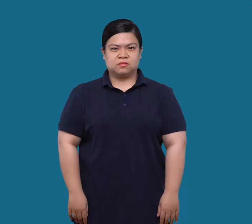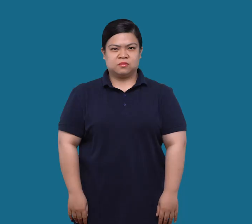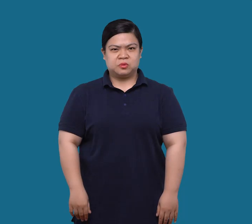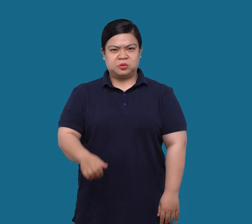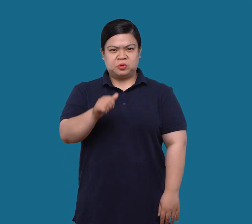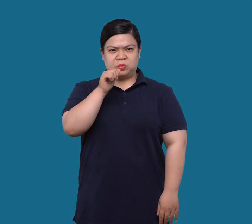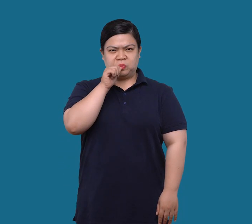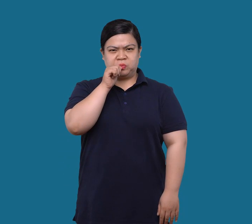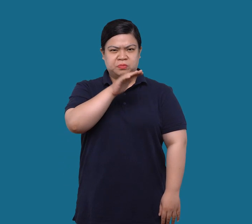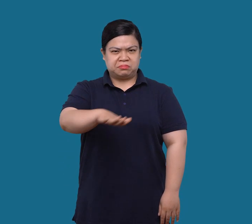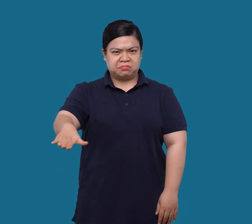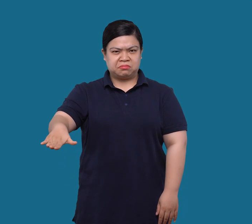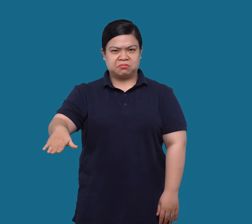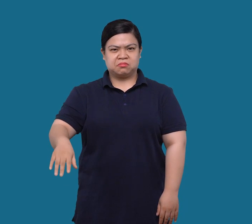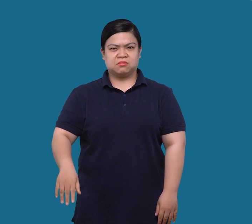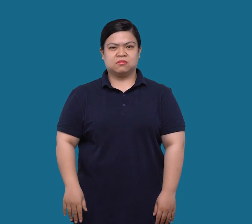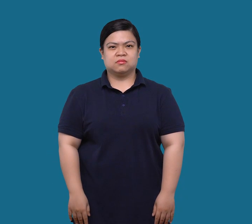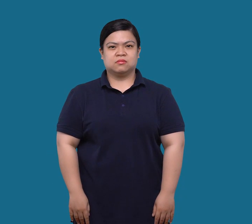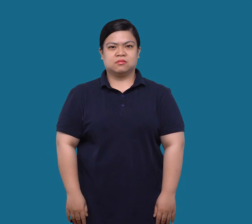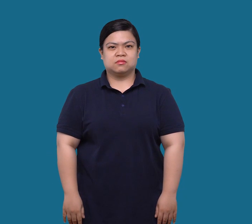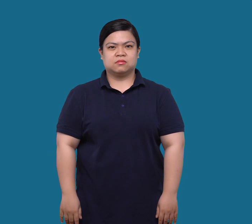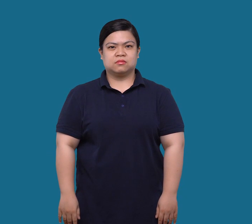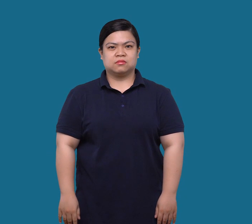trẻ con/con nít